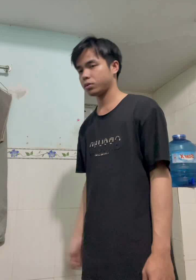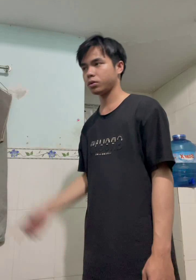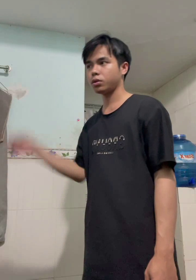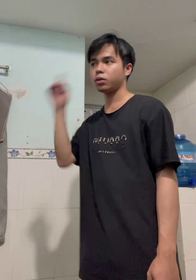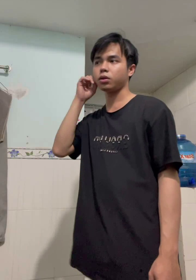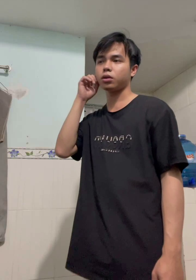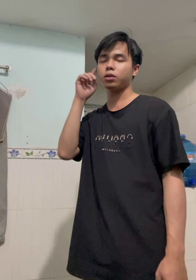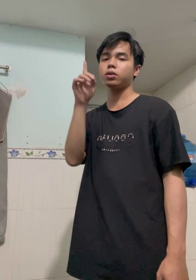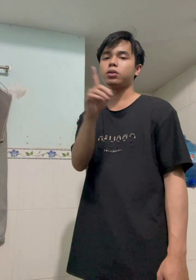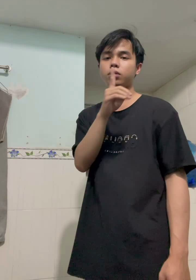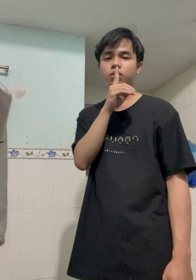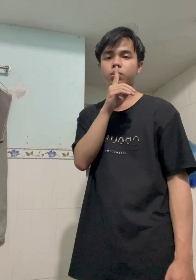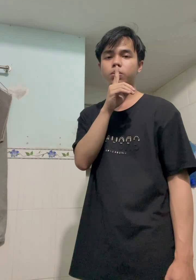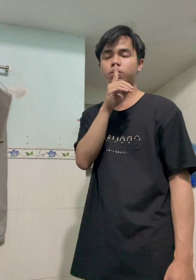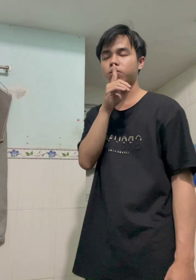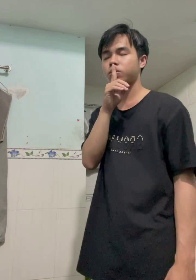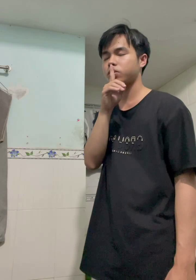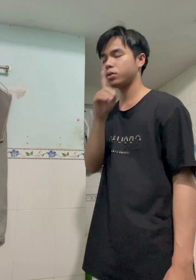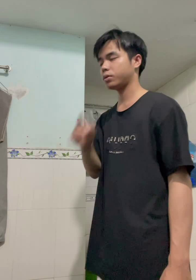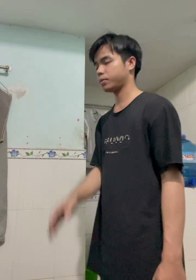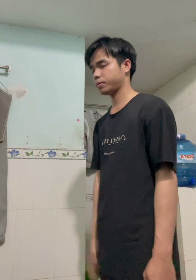diec